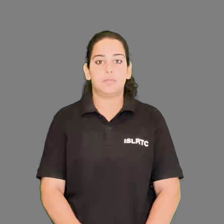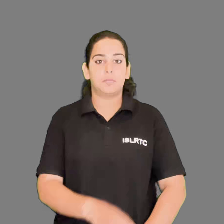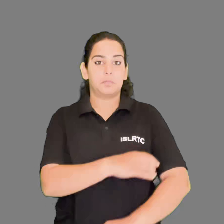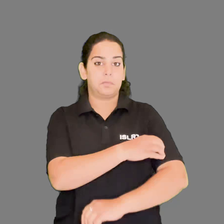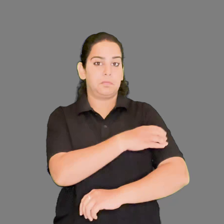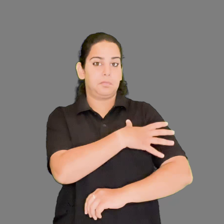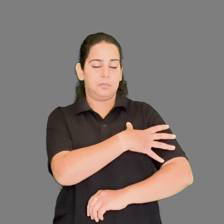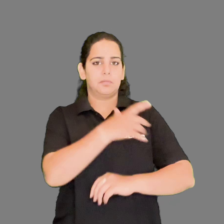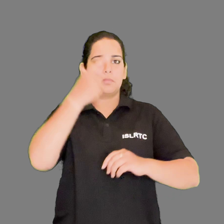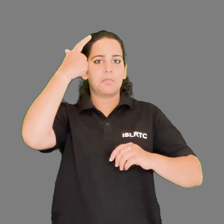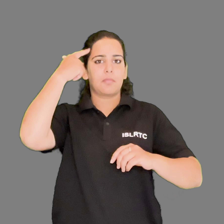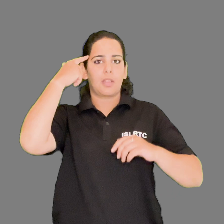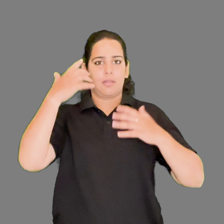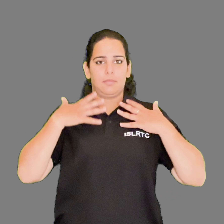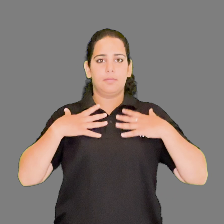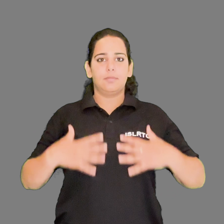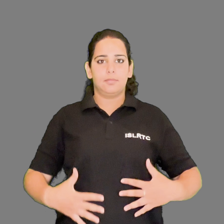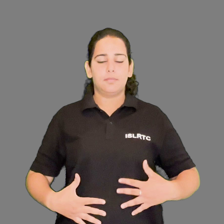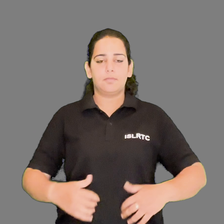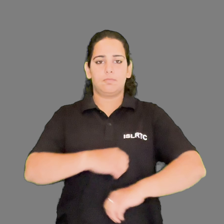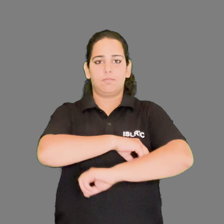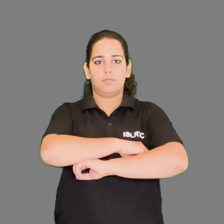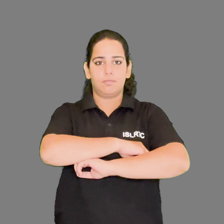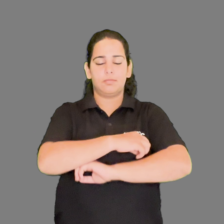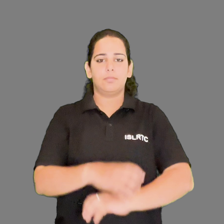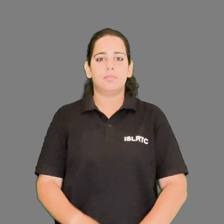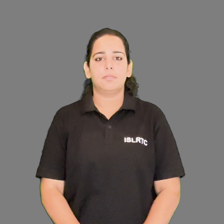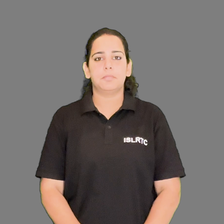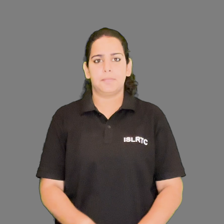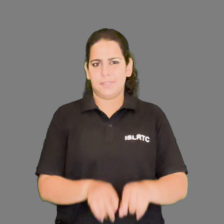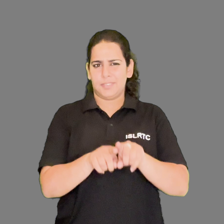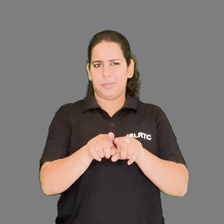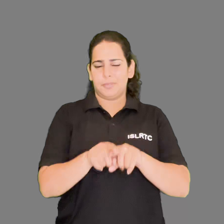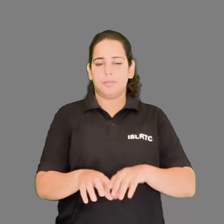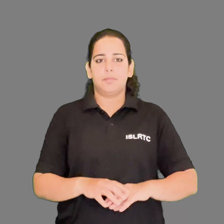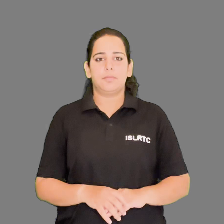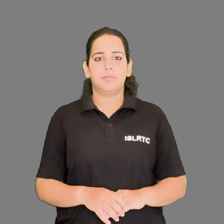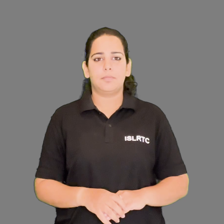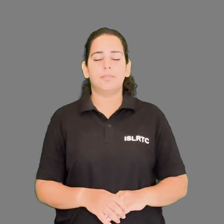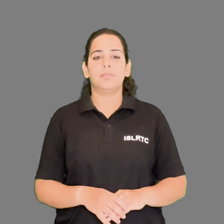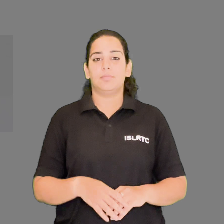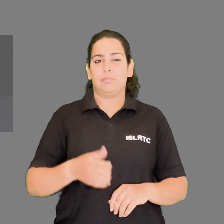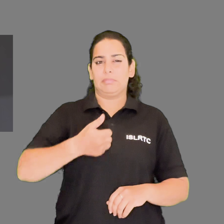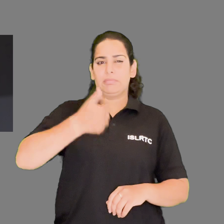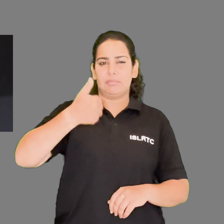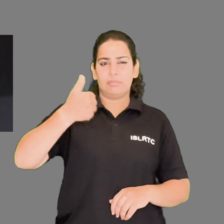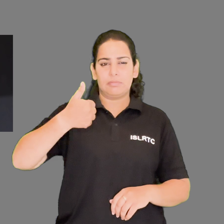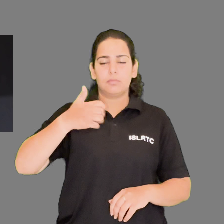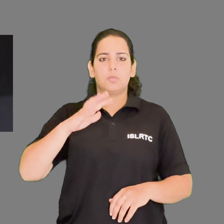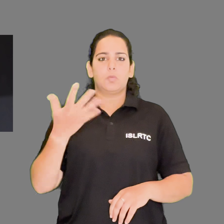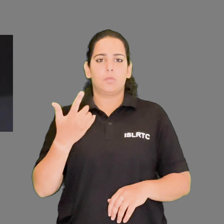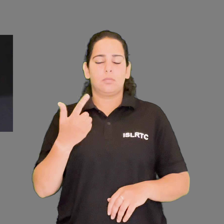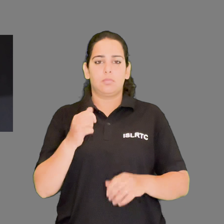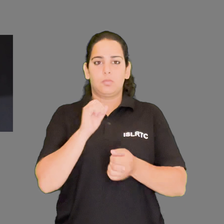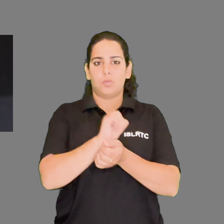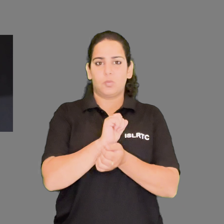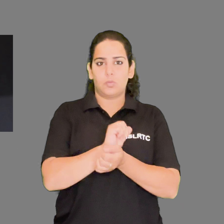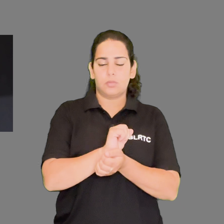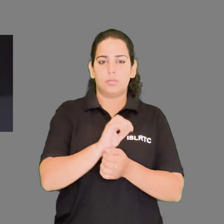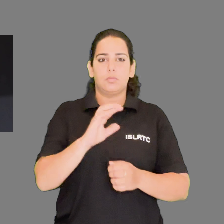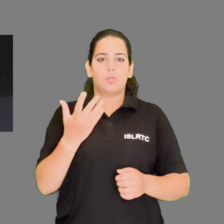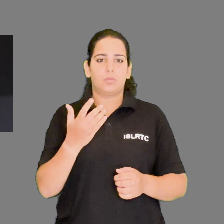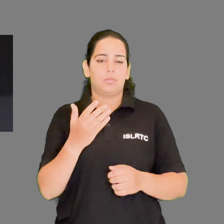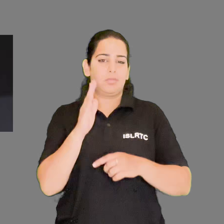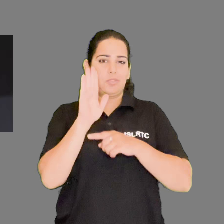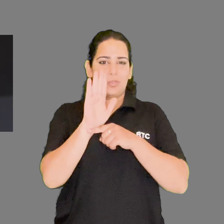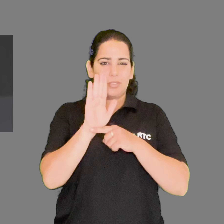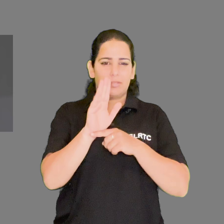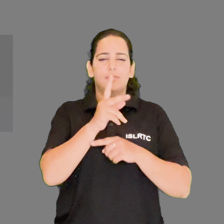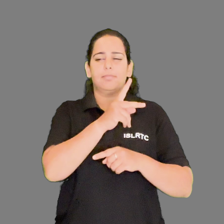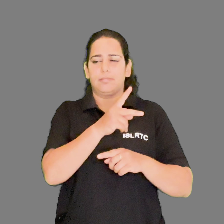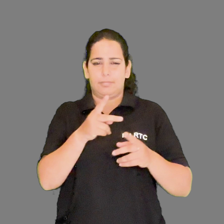Guard To keep safe from harm or danger; protect; watch over